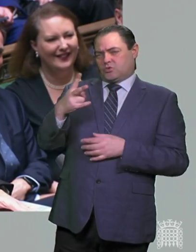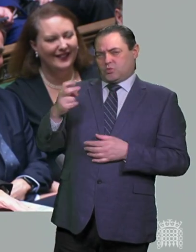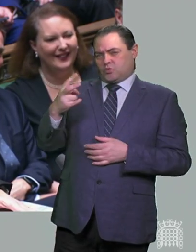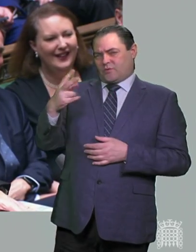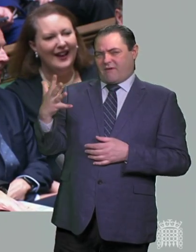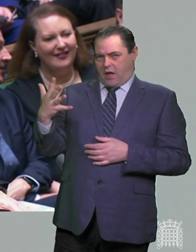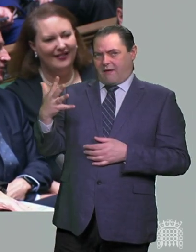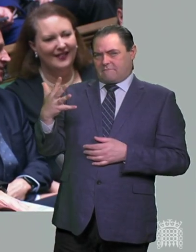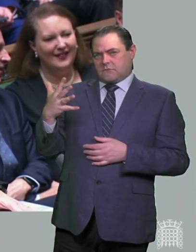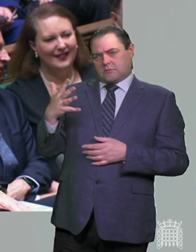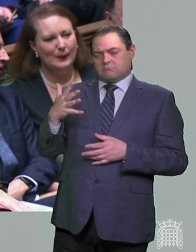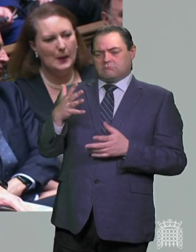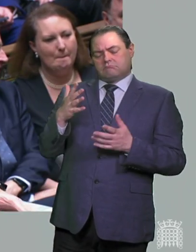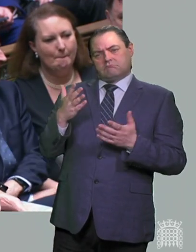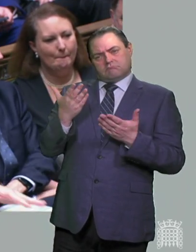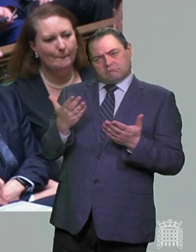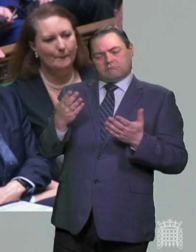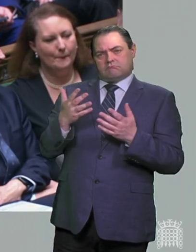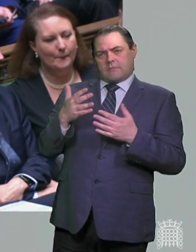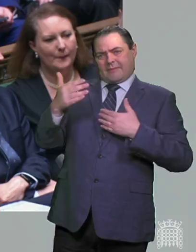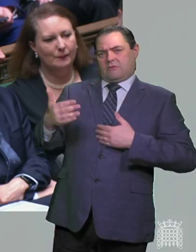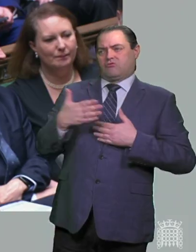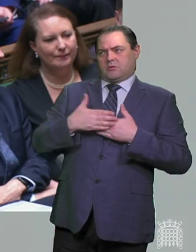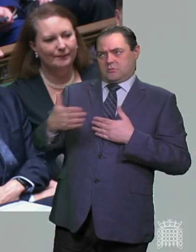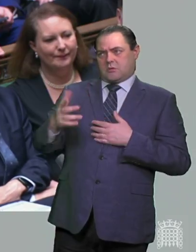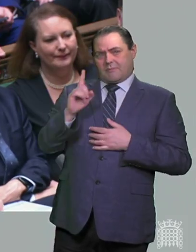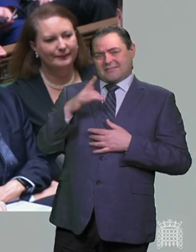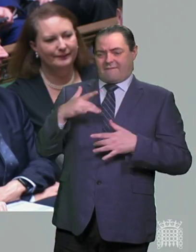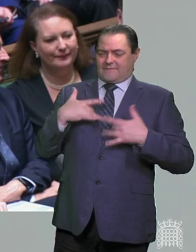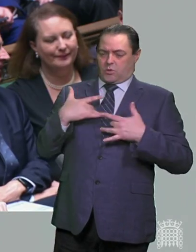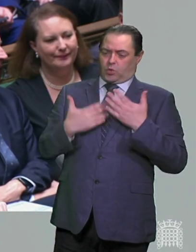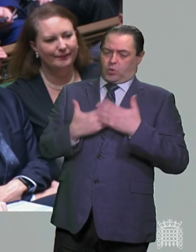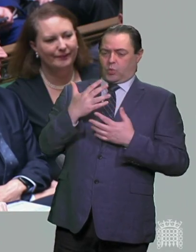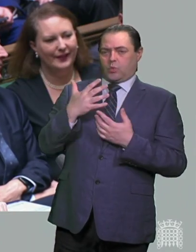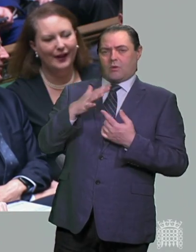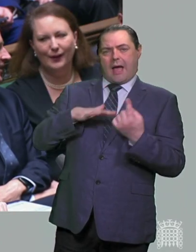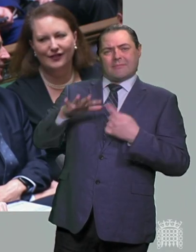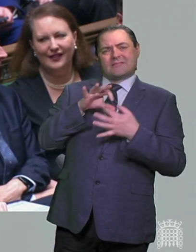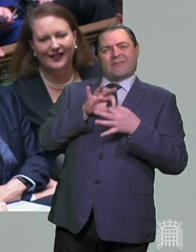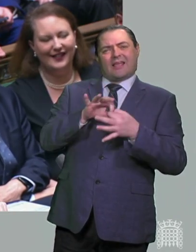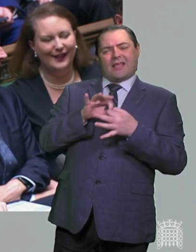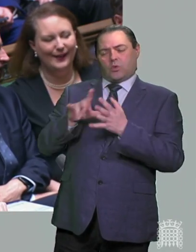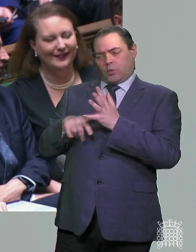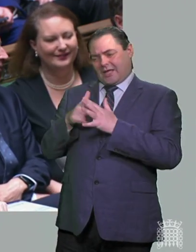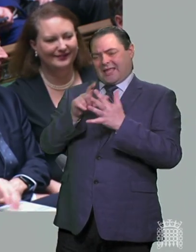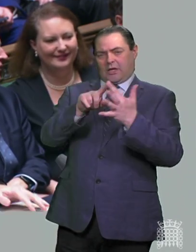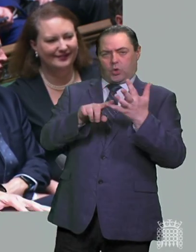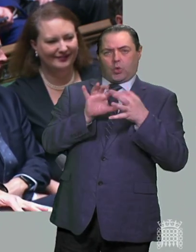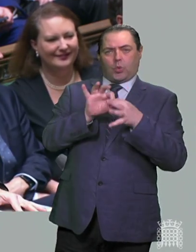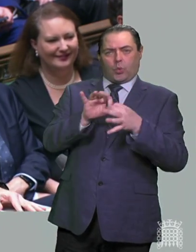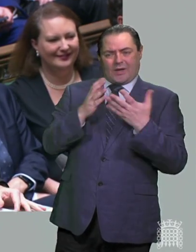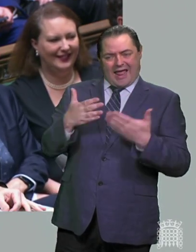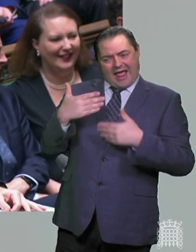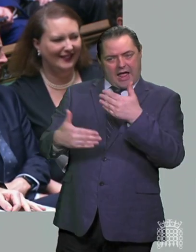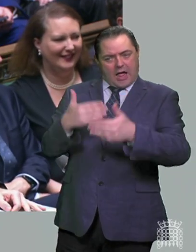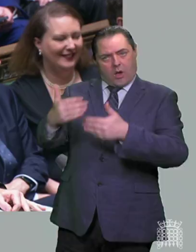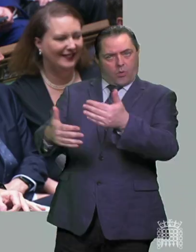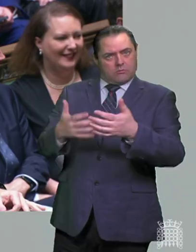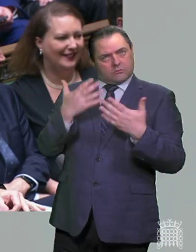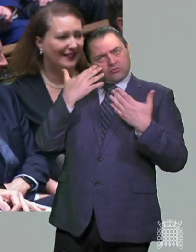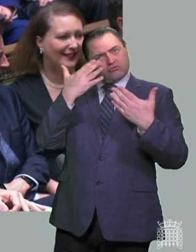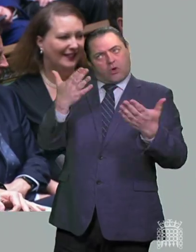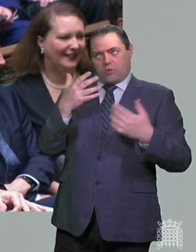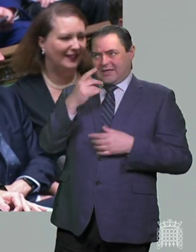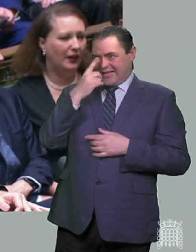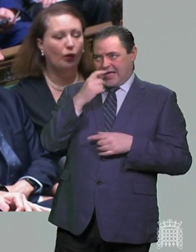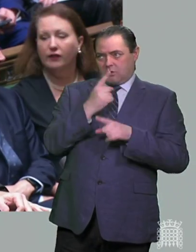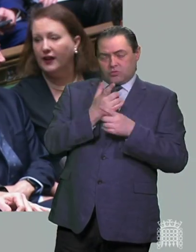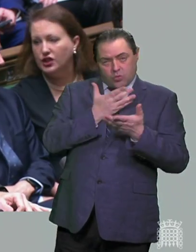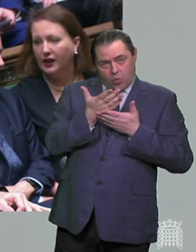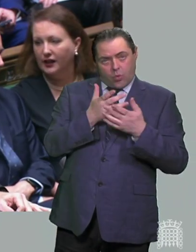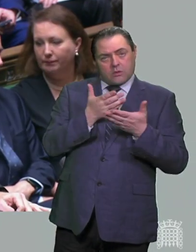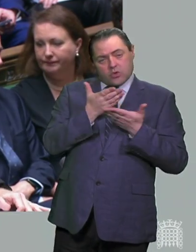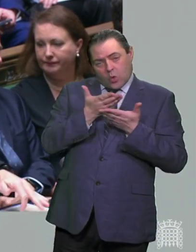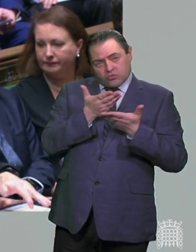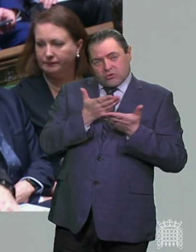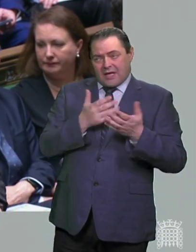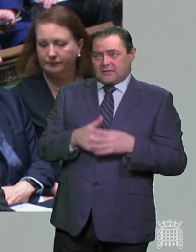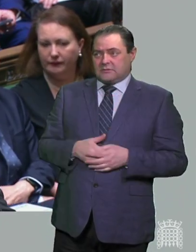I would like to think that the new atmosphere that has been created between the United Kingdom and the European Union as we move forward has demonstrated that we can talk and negotiate about these things.